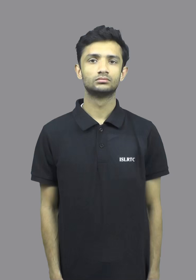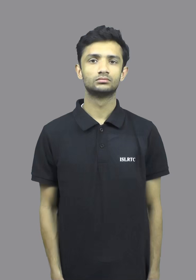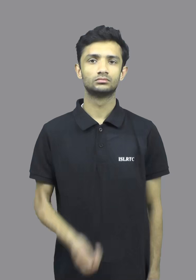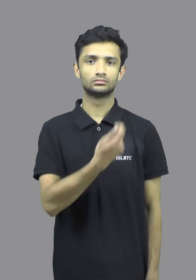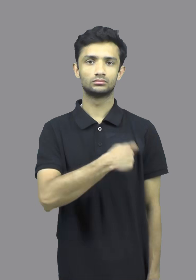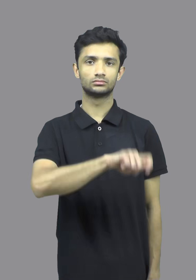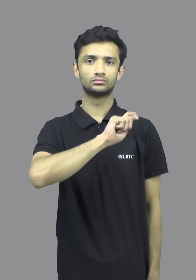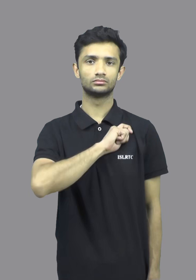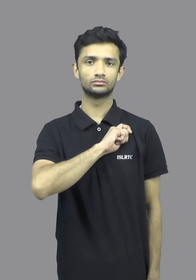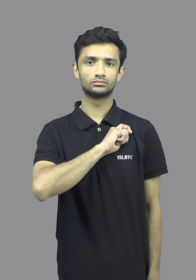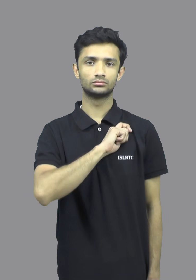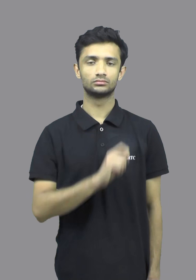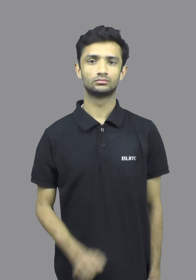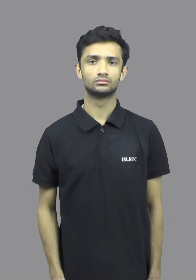Spain